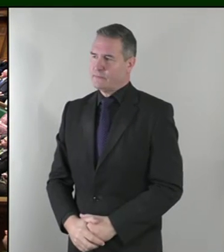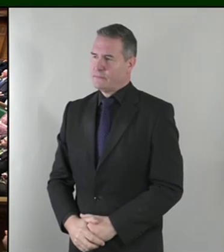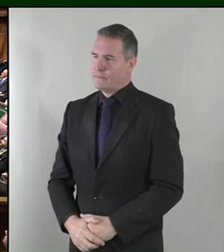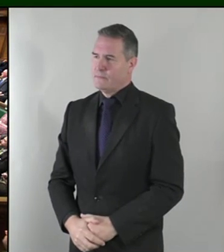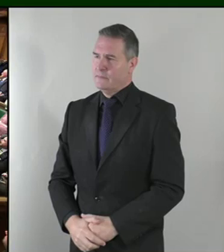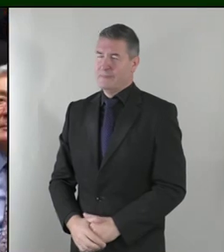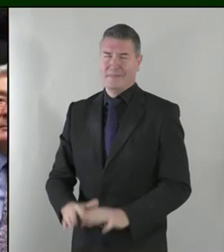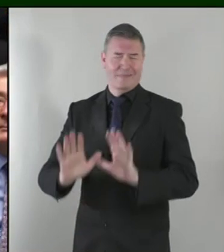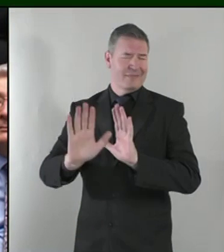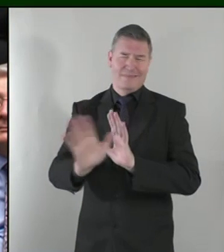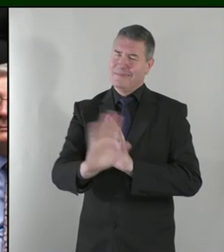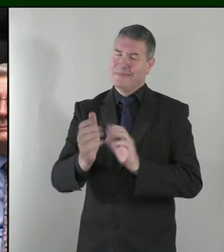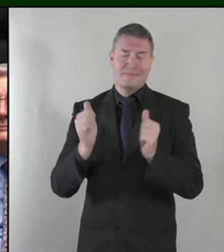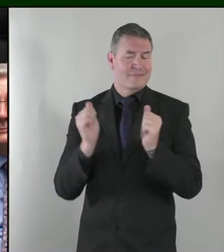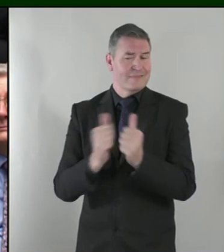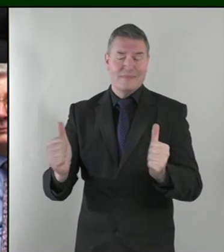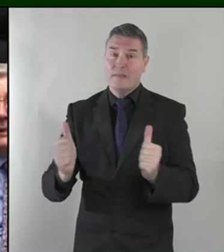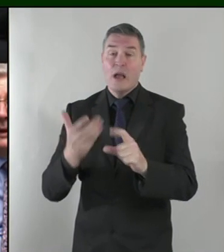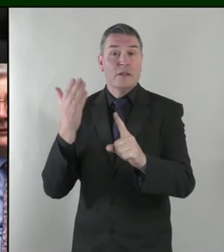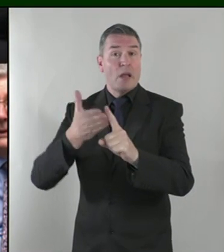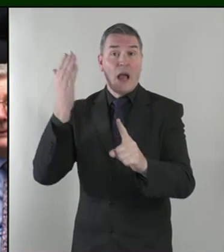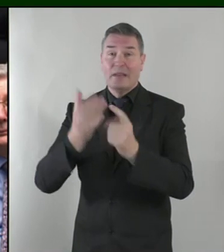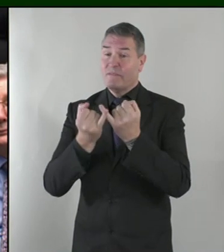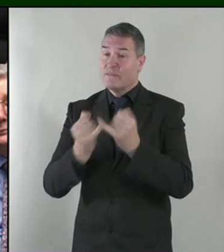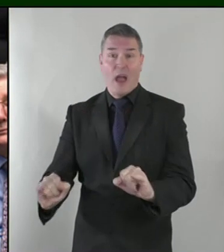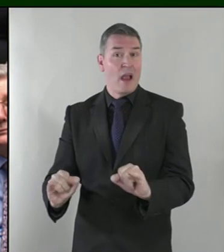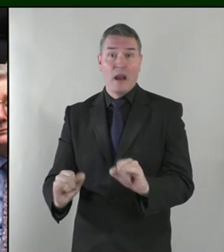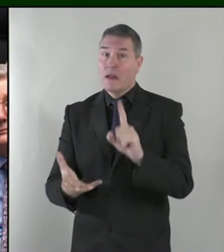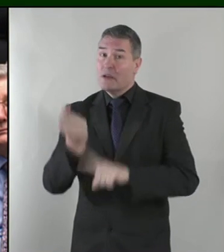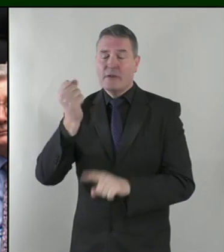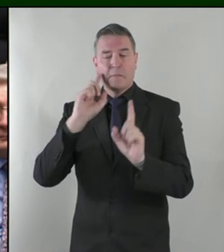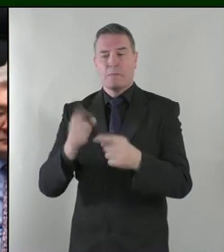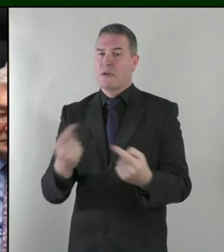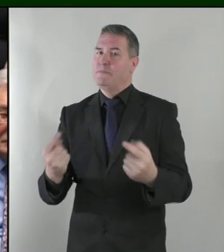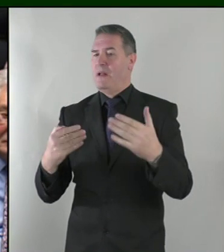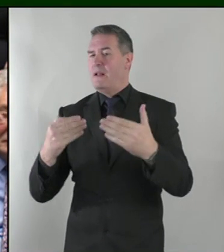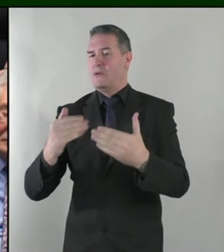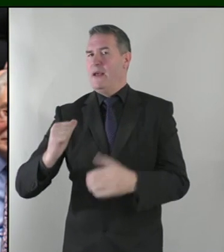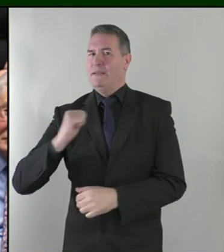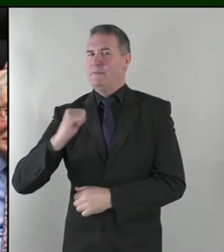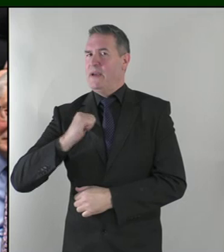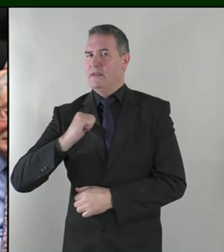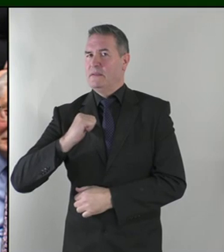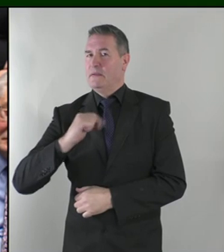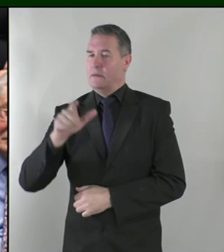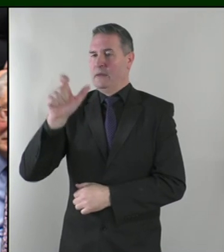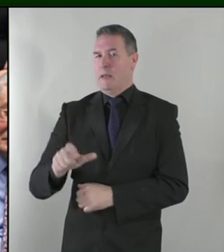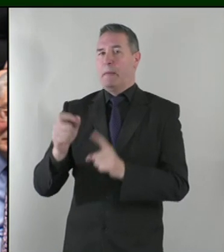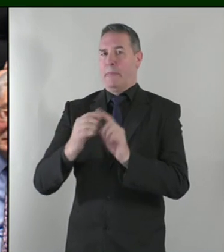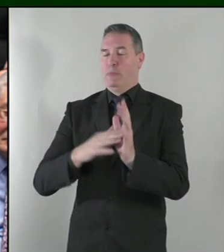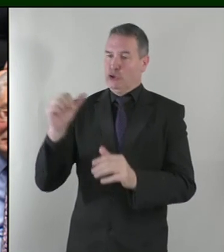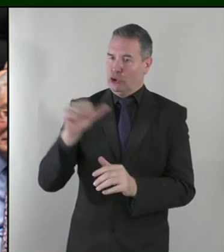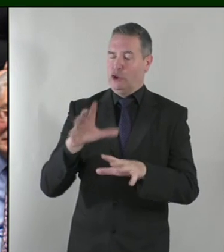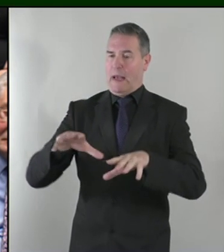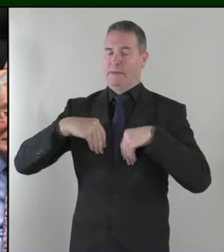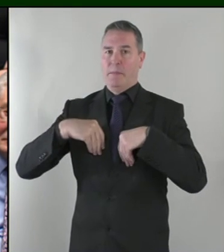This country is not meeting its target and it is not due to meet its target, and I think the Prime Minister should recognise that.